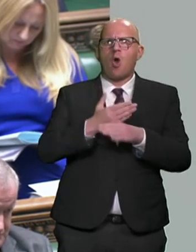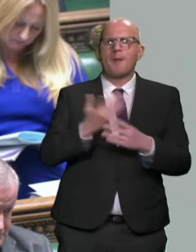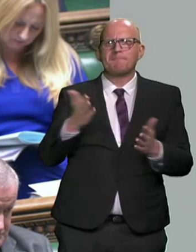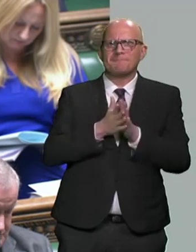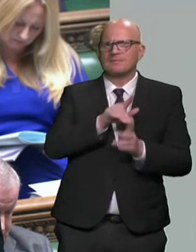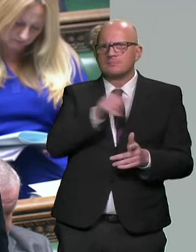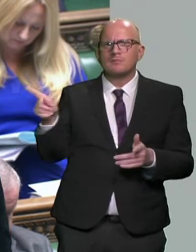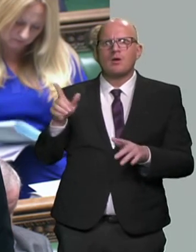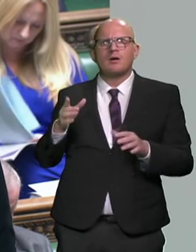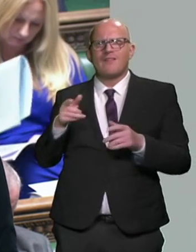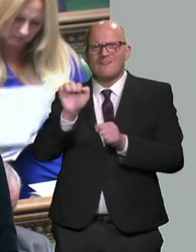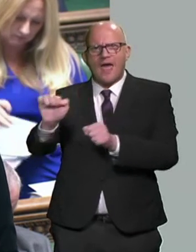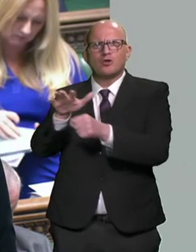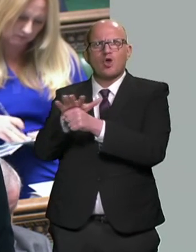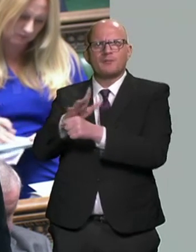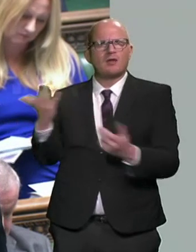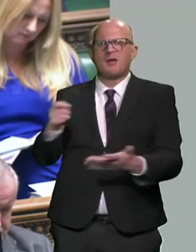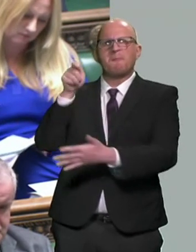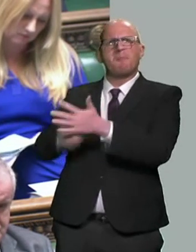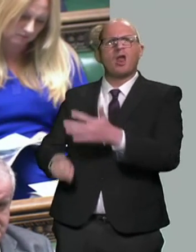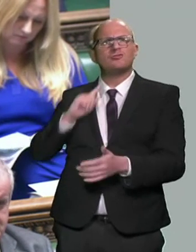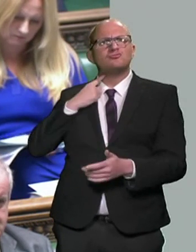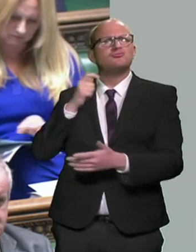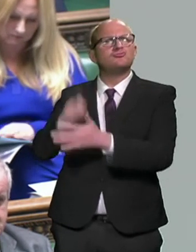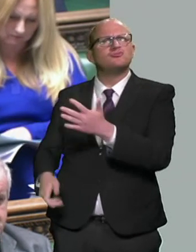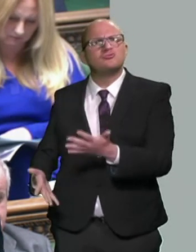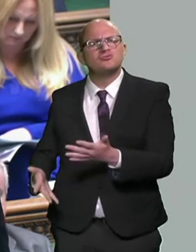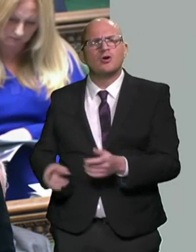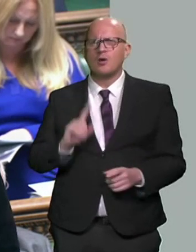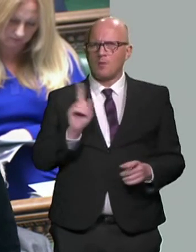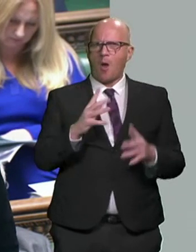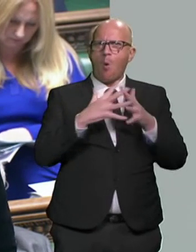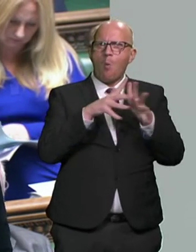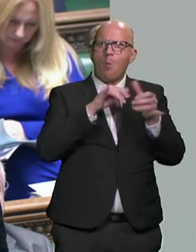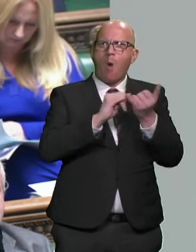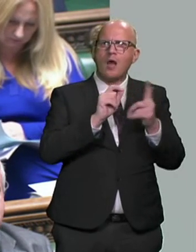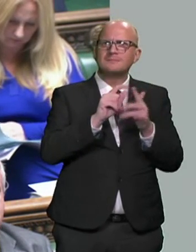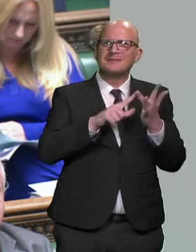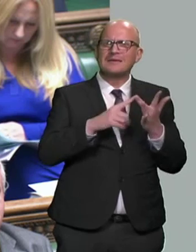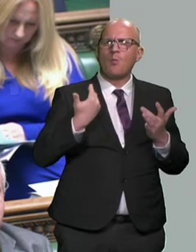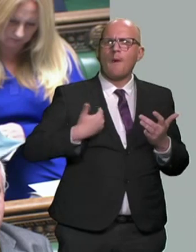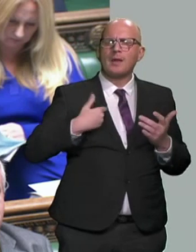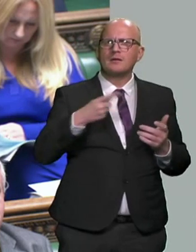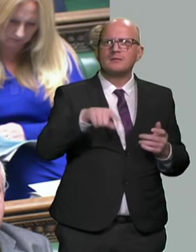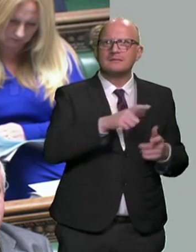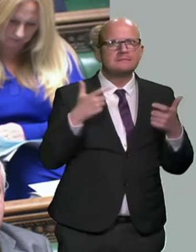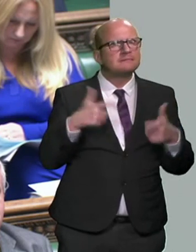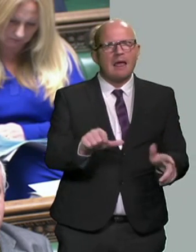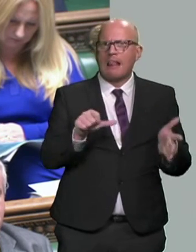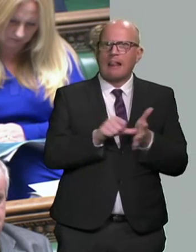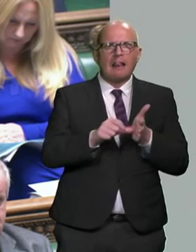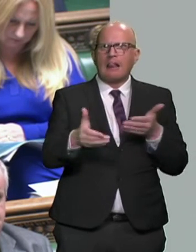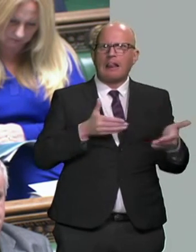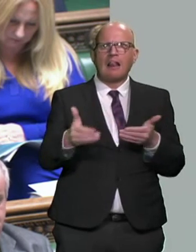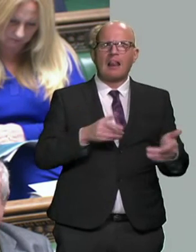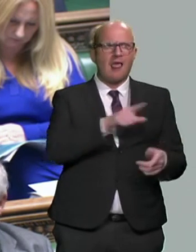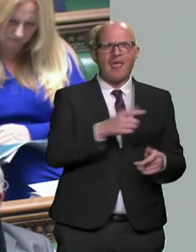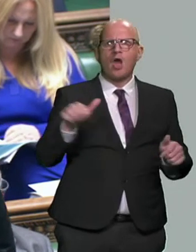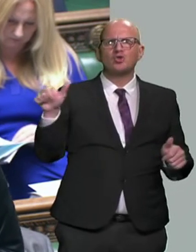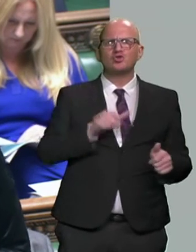There has been an end to the triple lock on pensions and there is nothing for the WASPI women, who are campaigning outside today, who are still losing out on what should have rightfully been theirs.